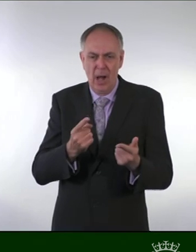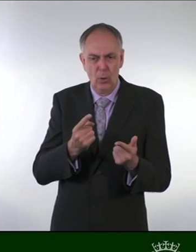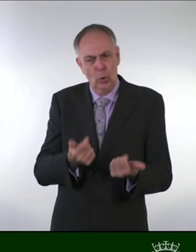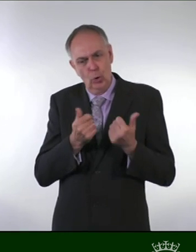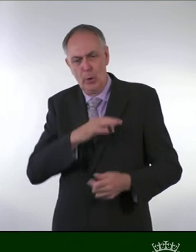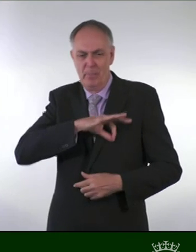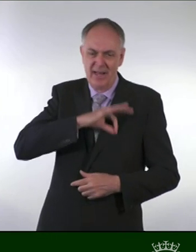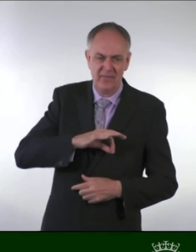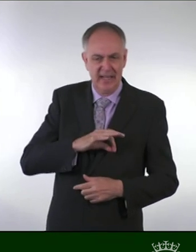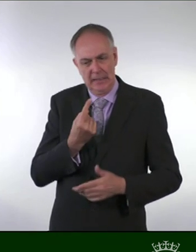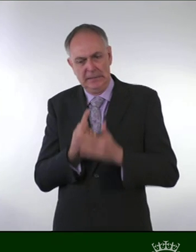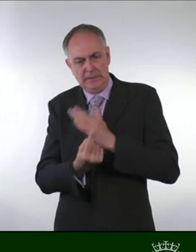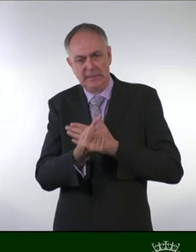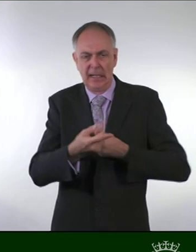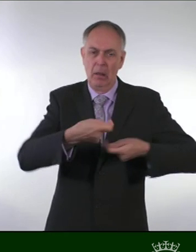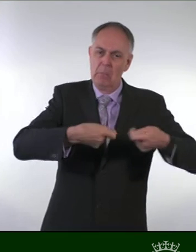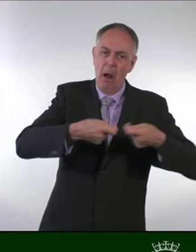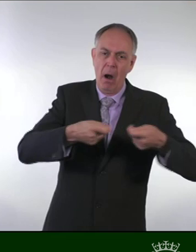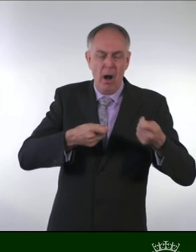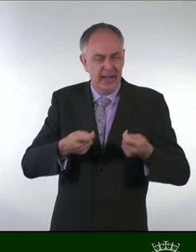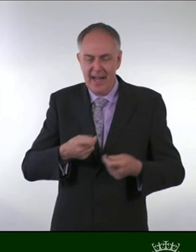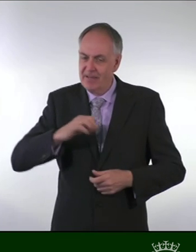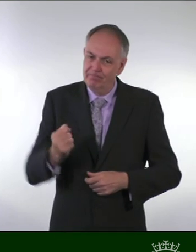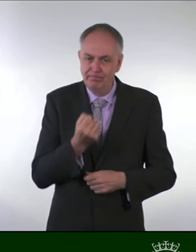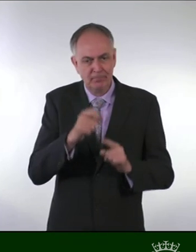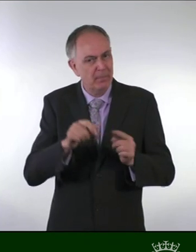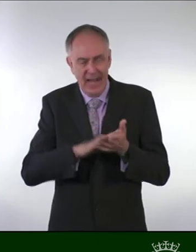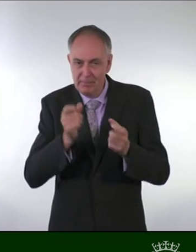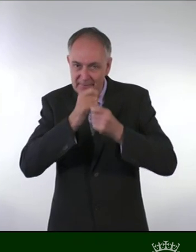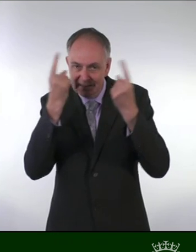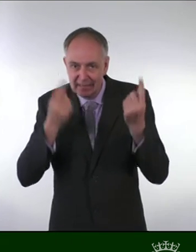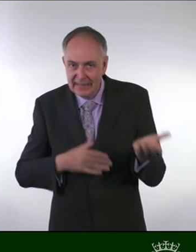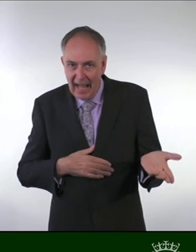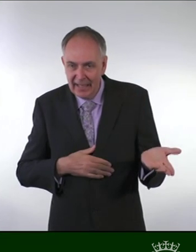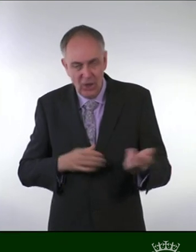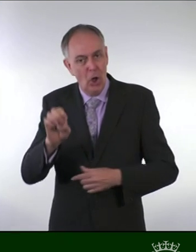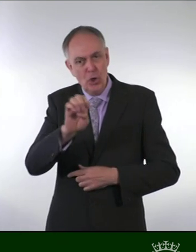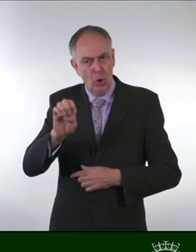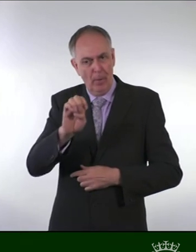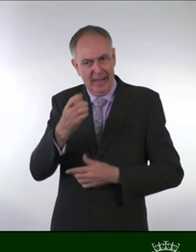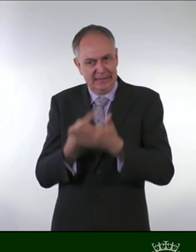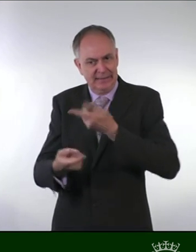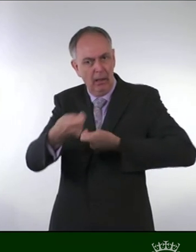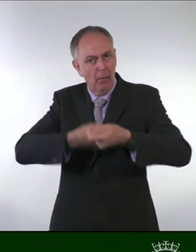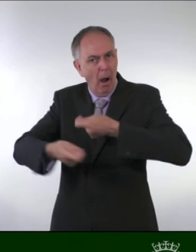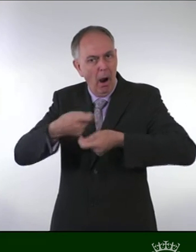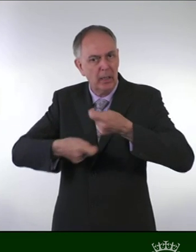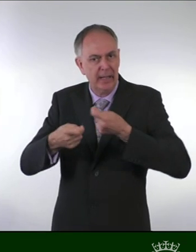It is a pity that the Prime Minister does not understand the economic value of the European single market and customs union.